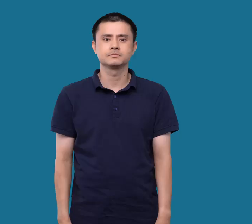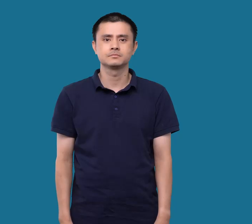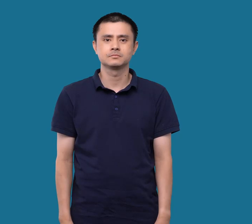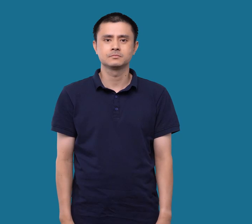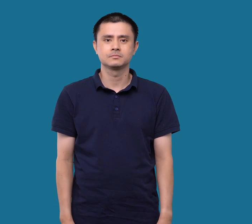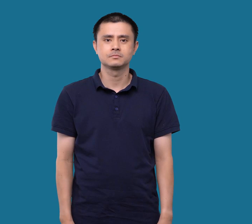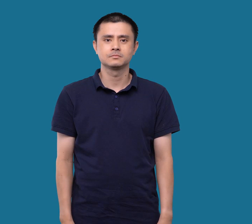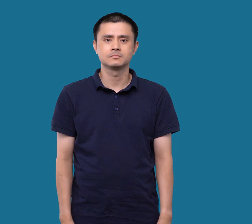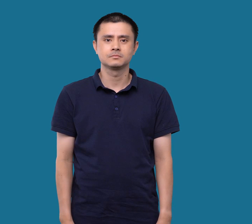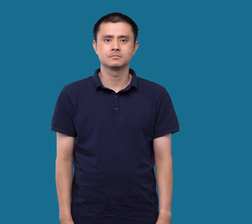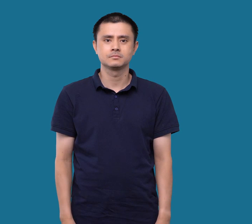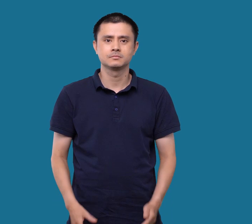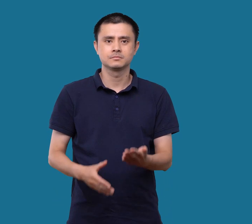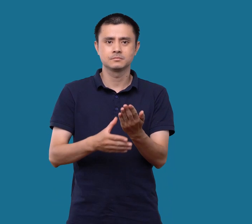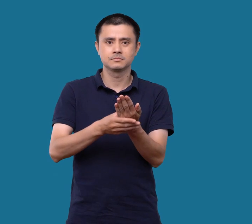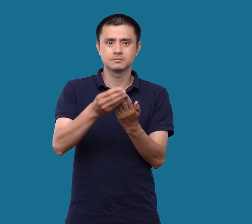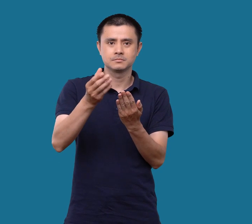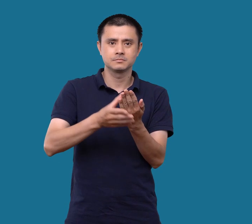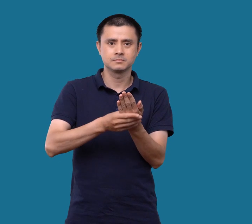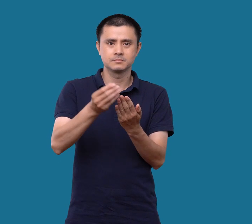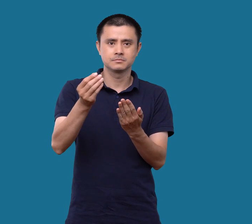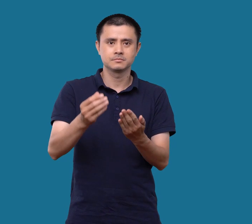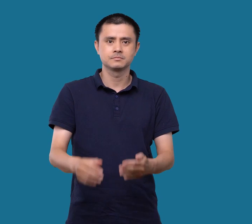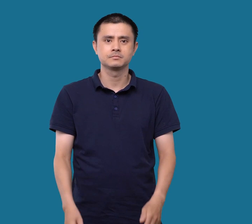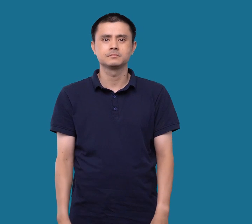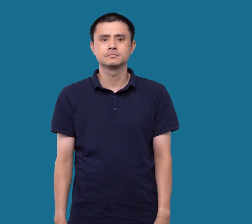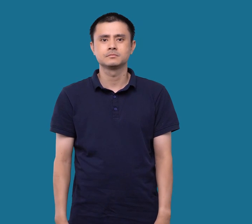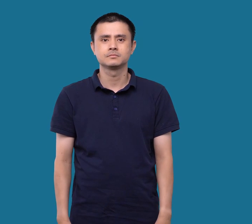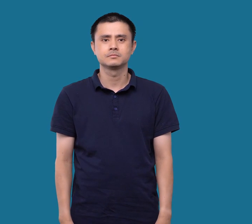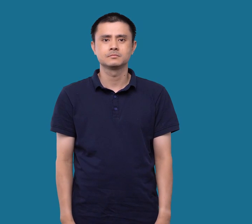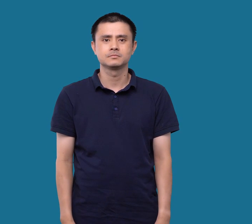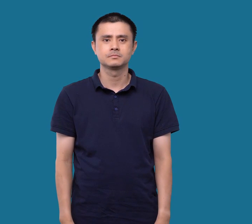kịch bản